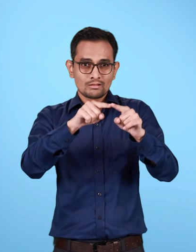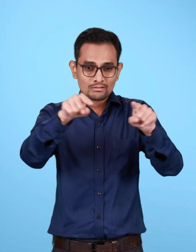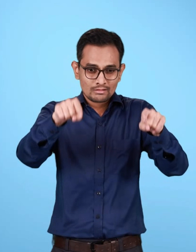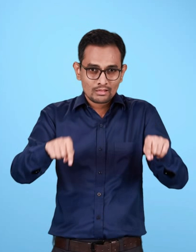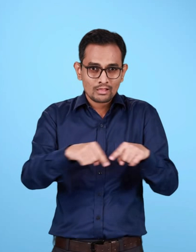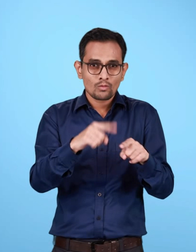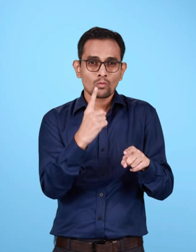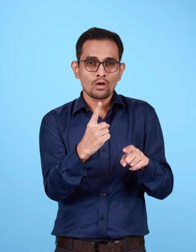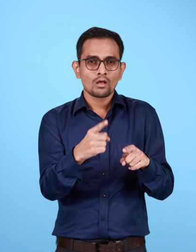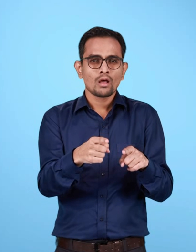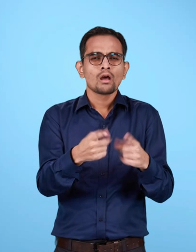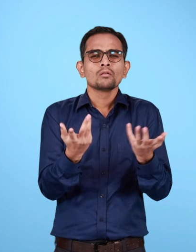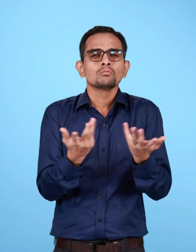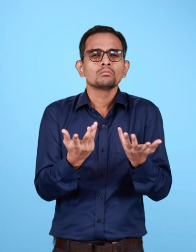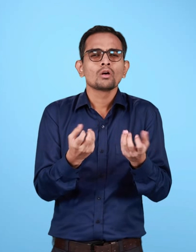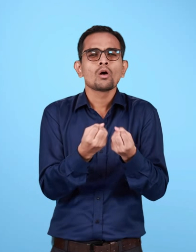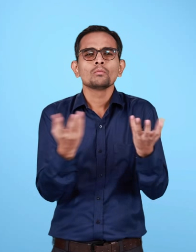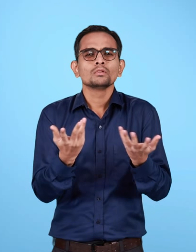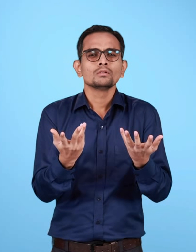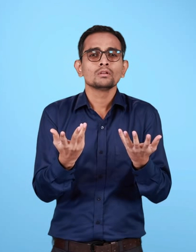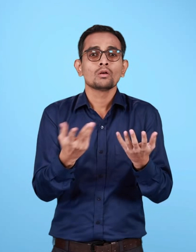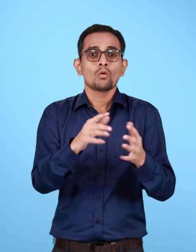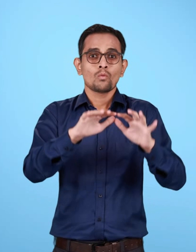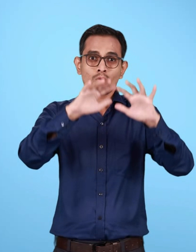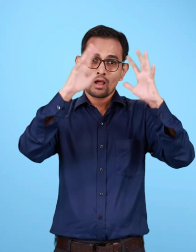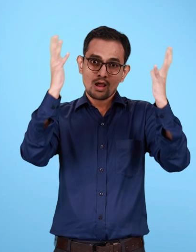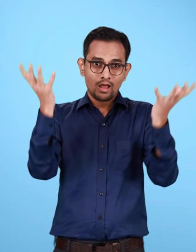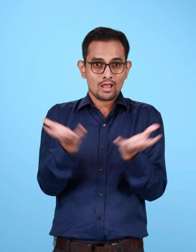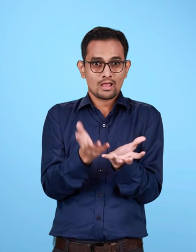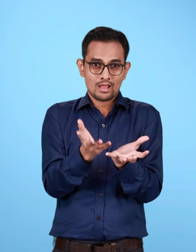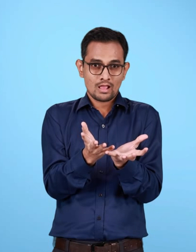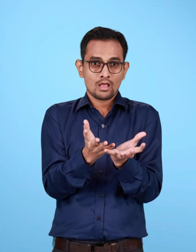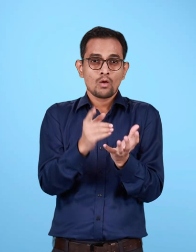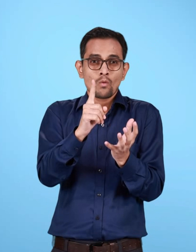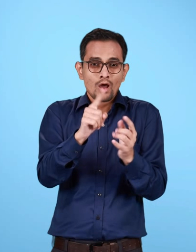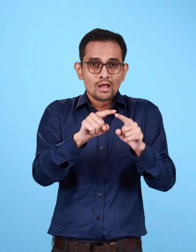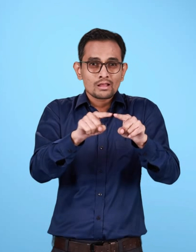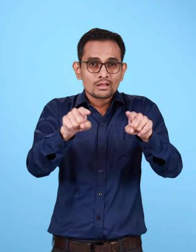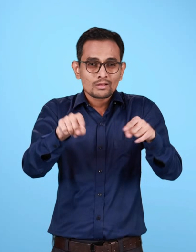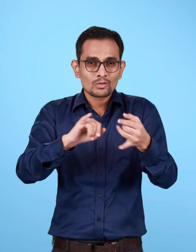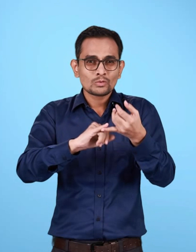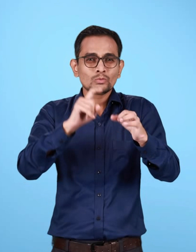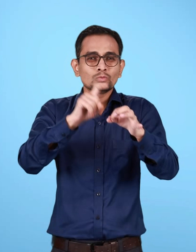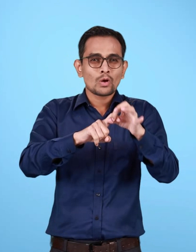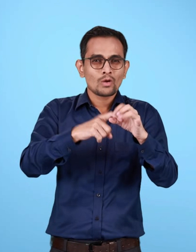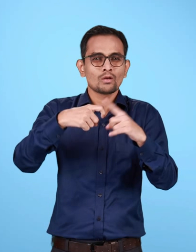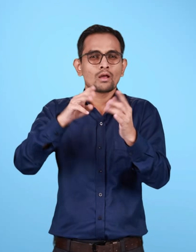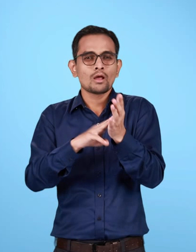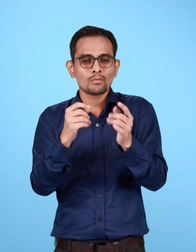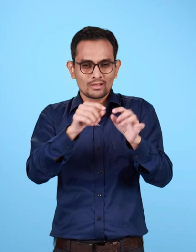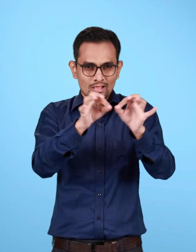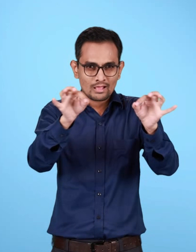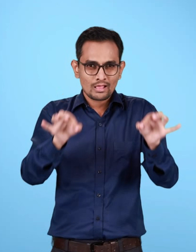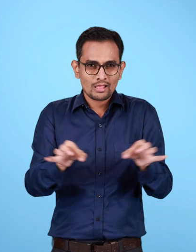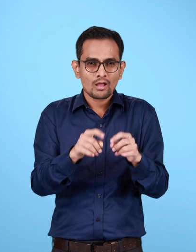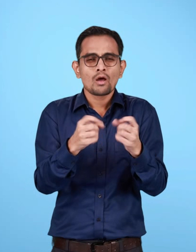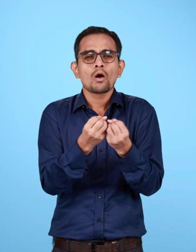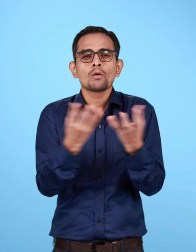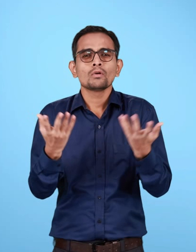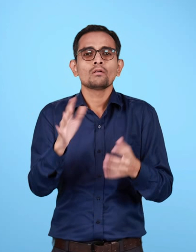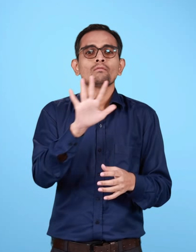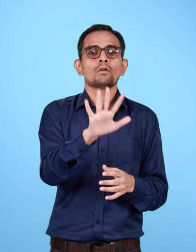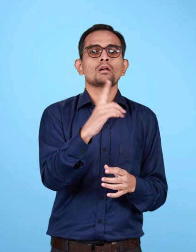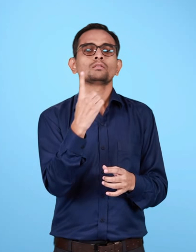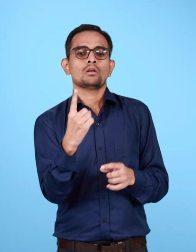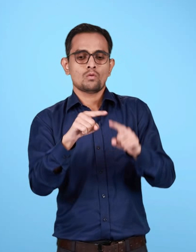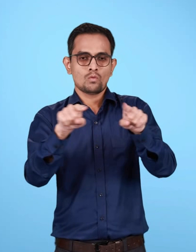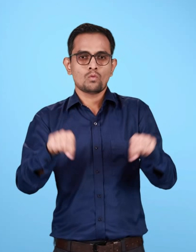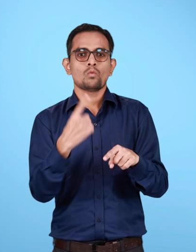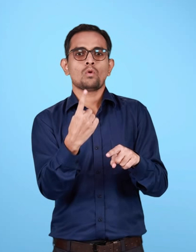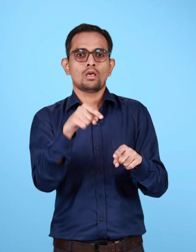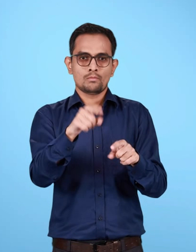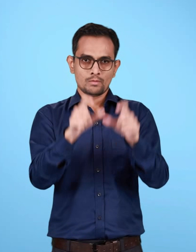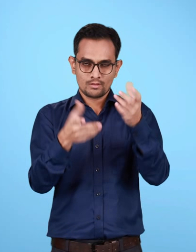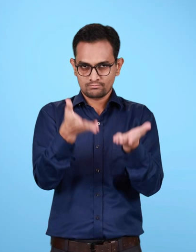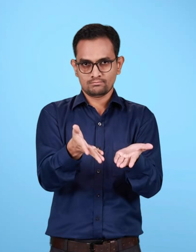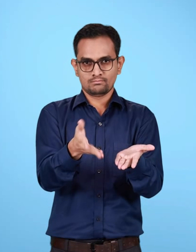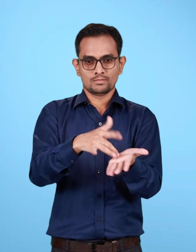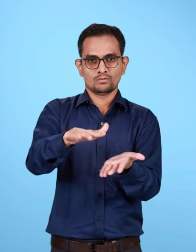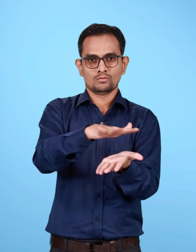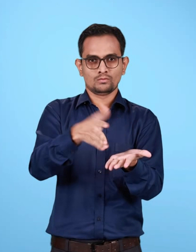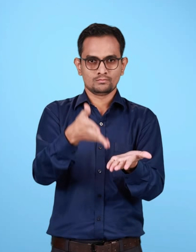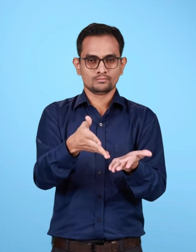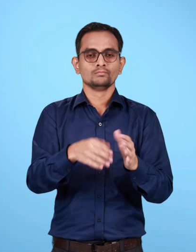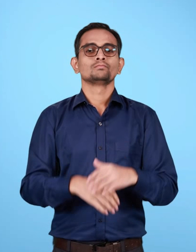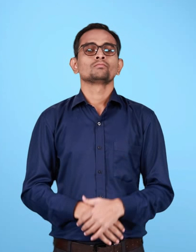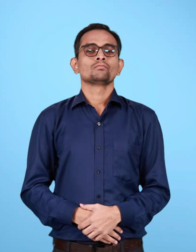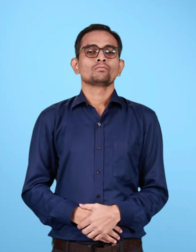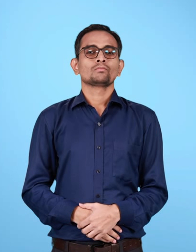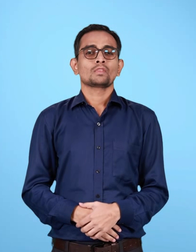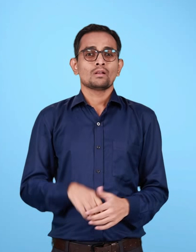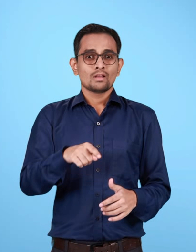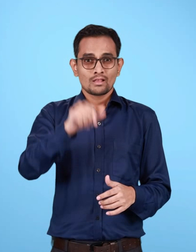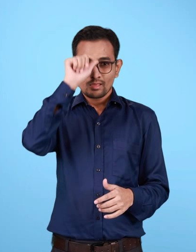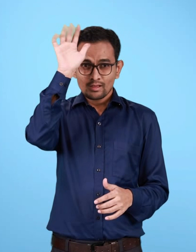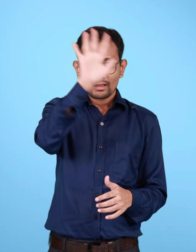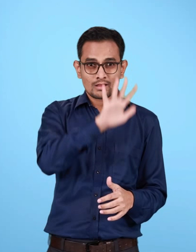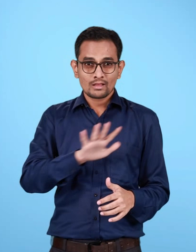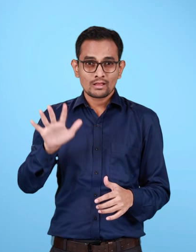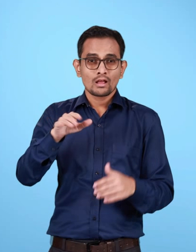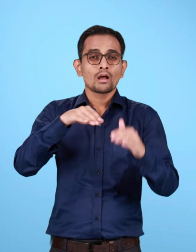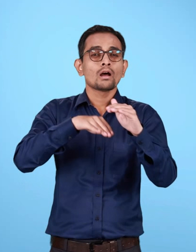in the whole world is 51 persons per square km. Average density of population